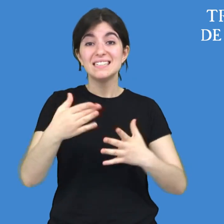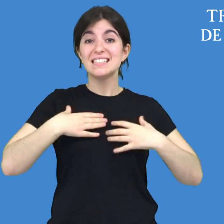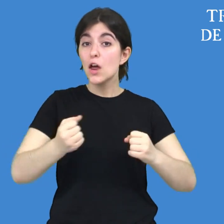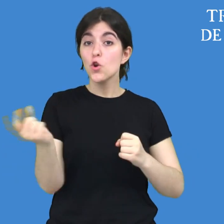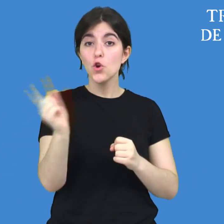sano